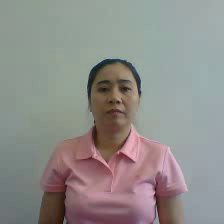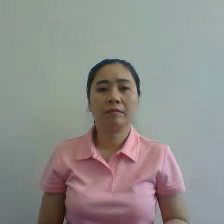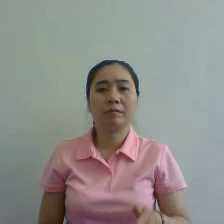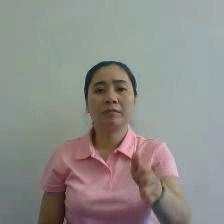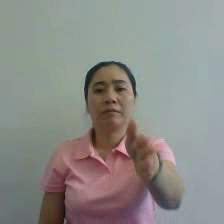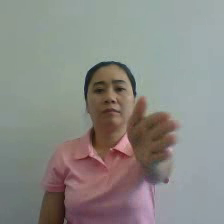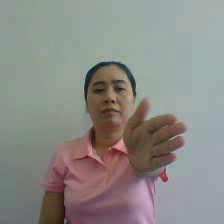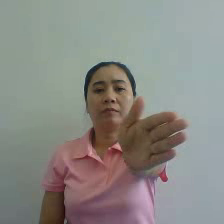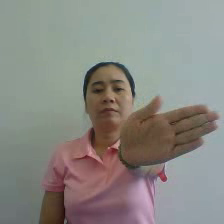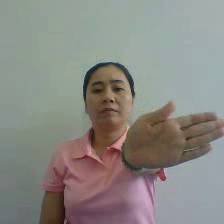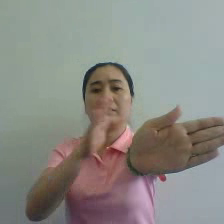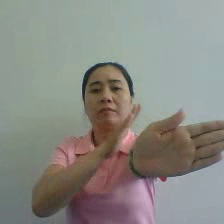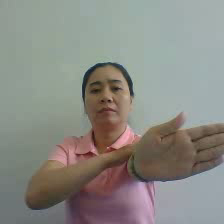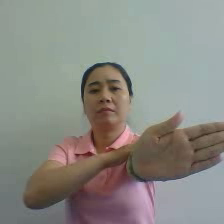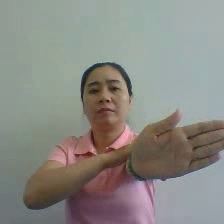Rẽ trái